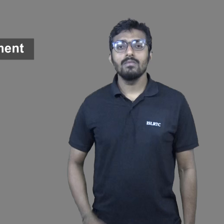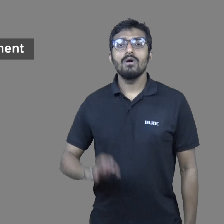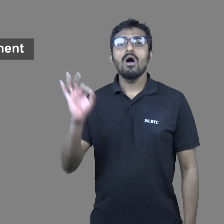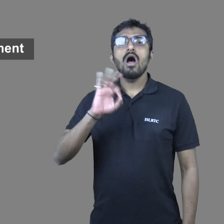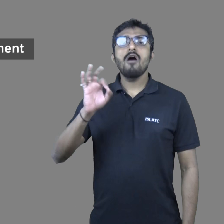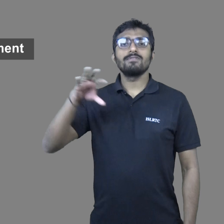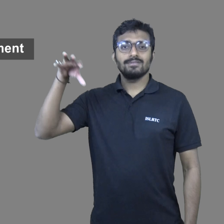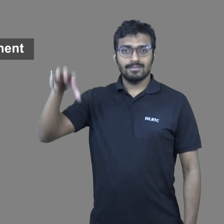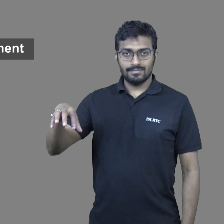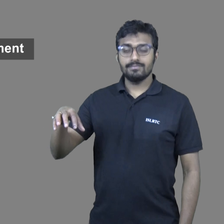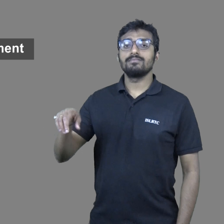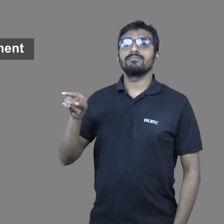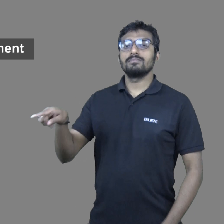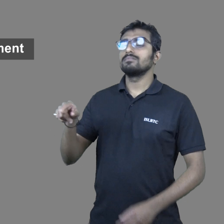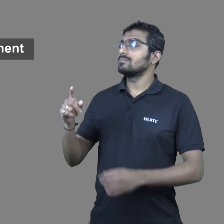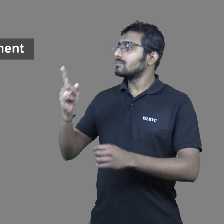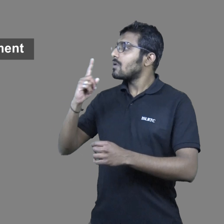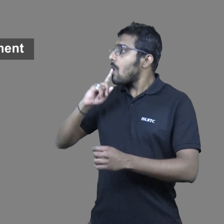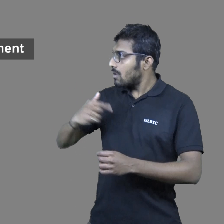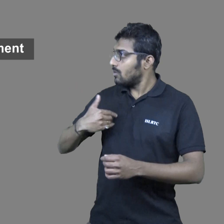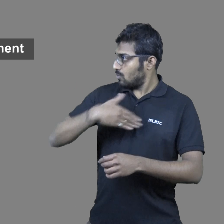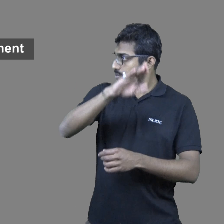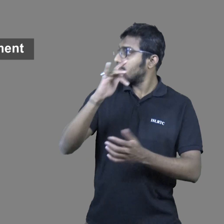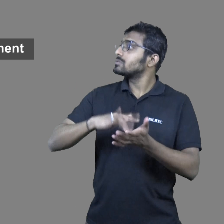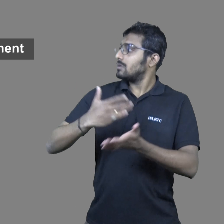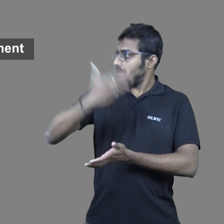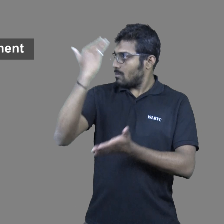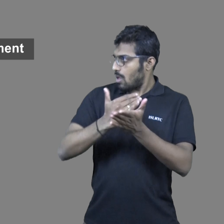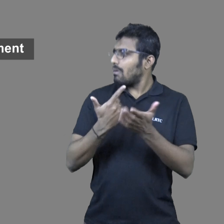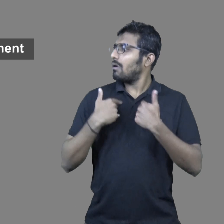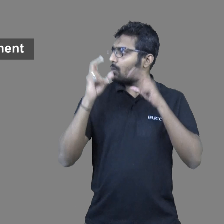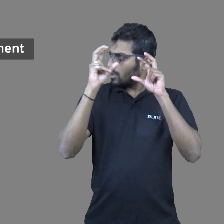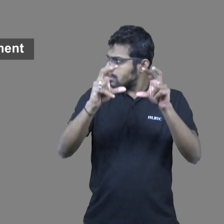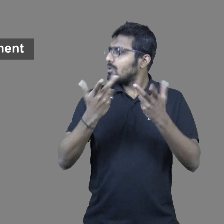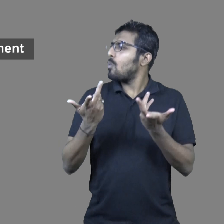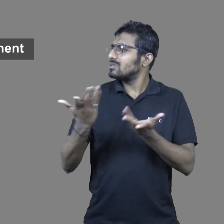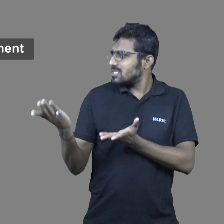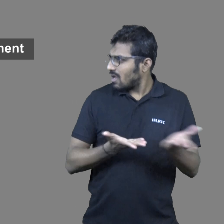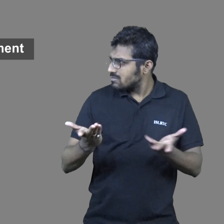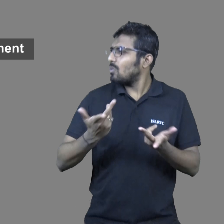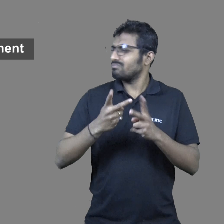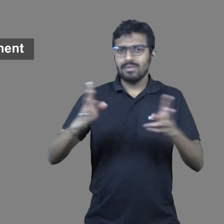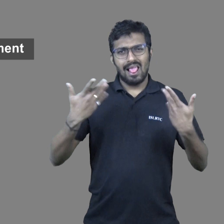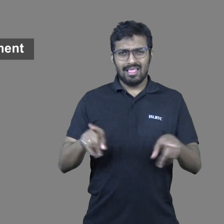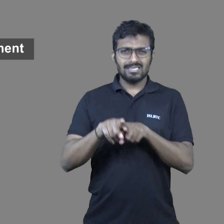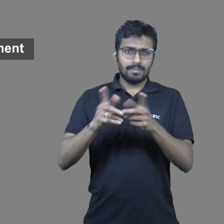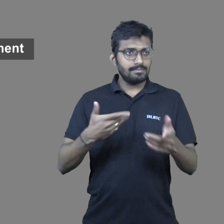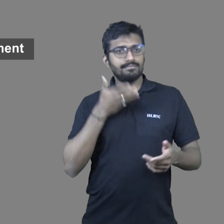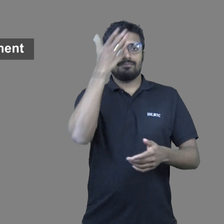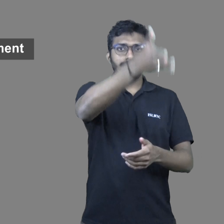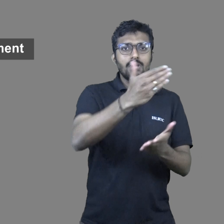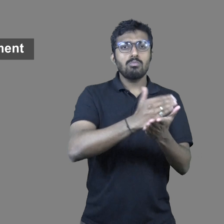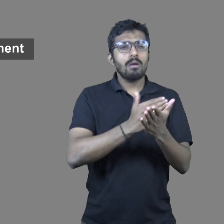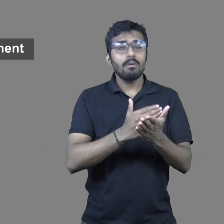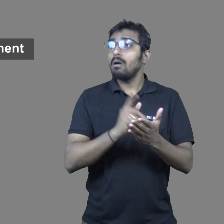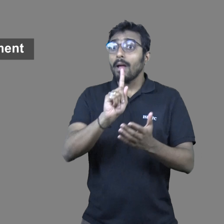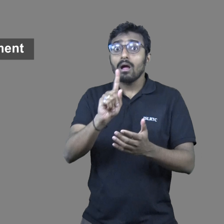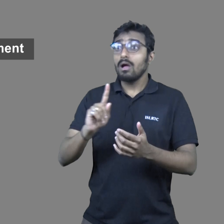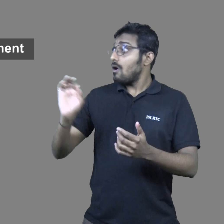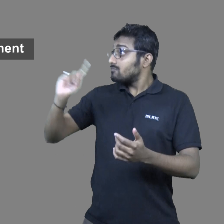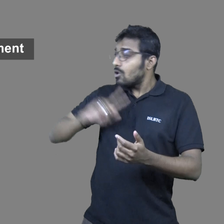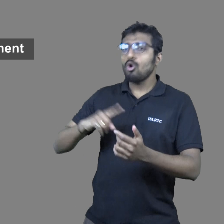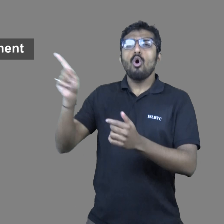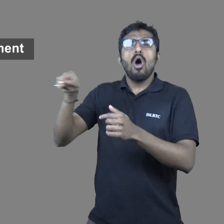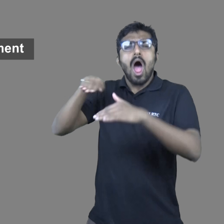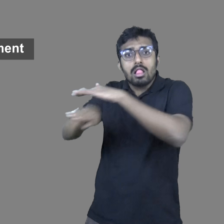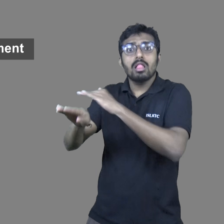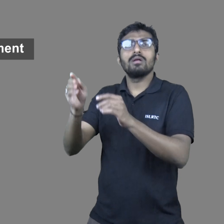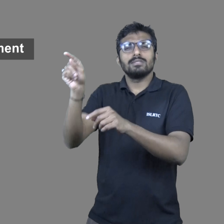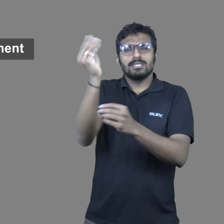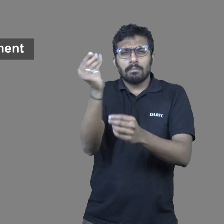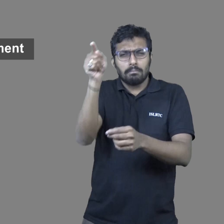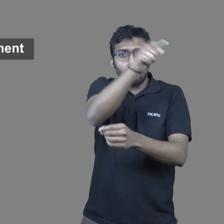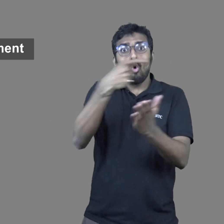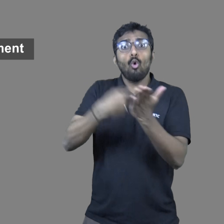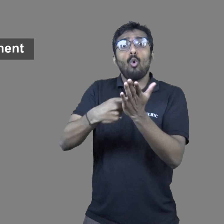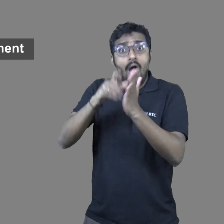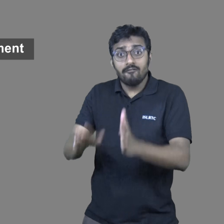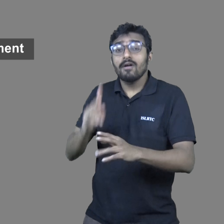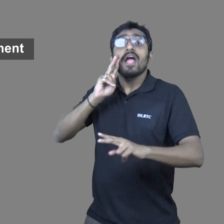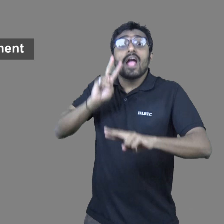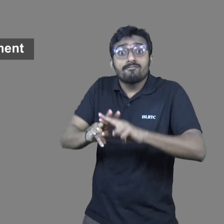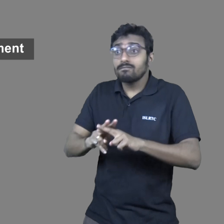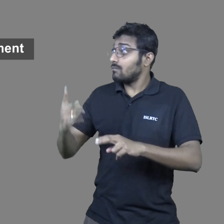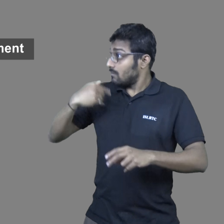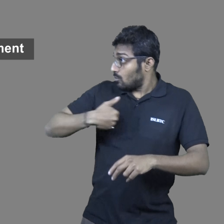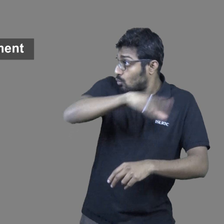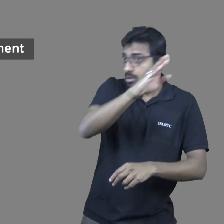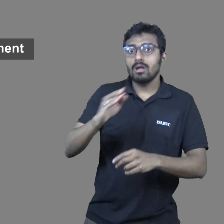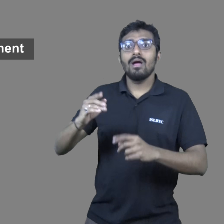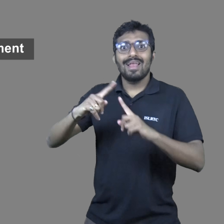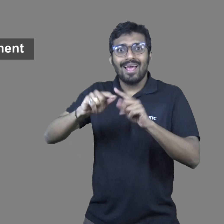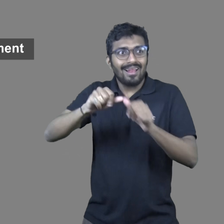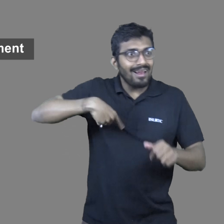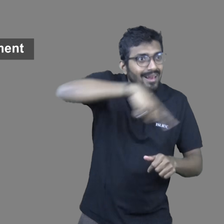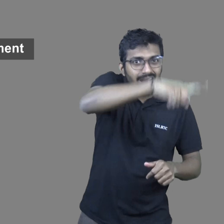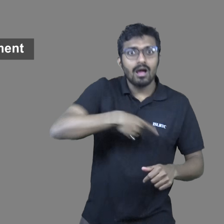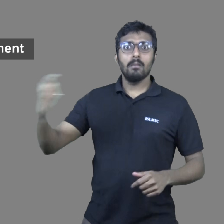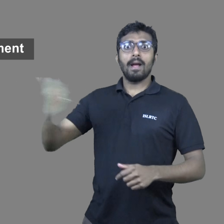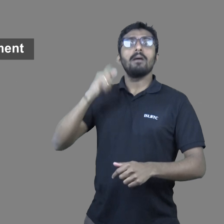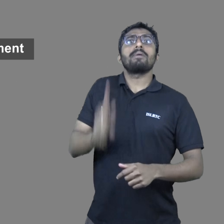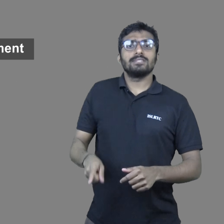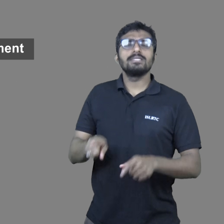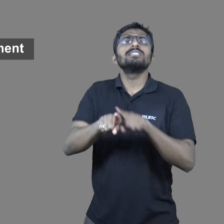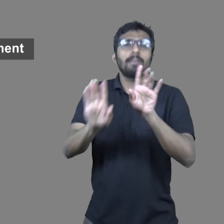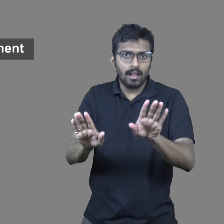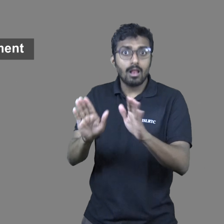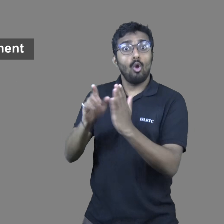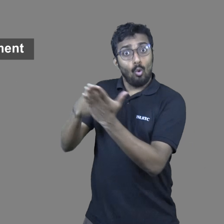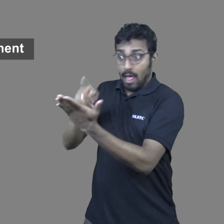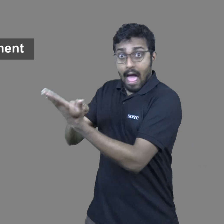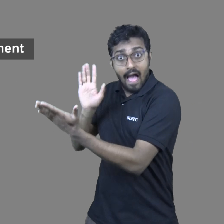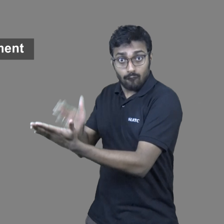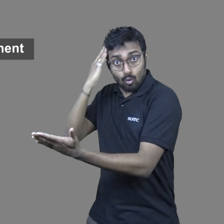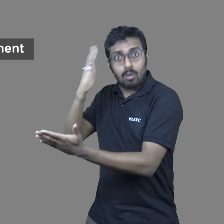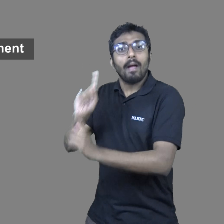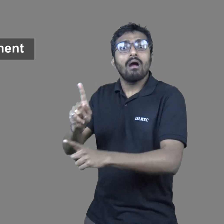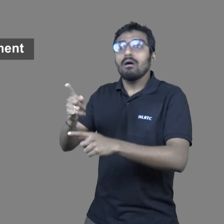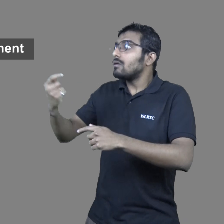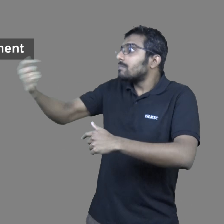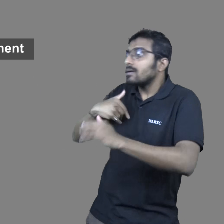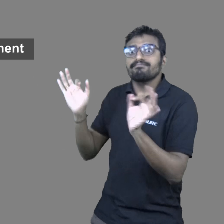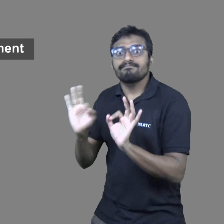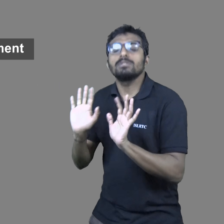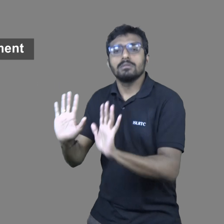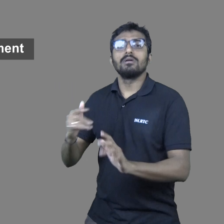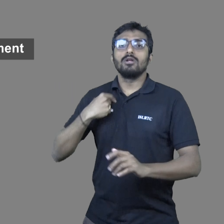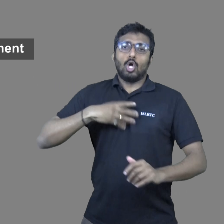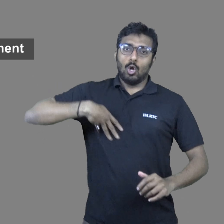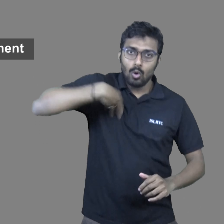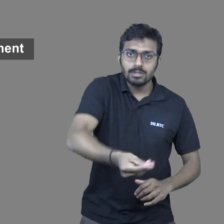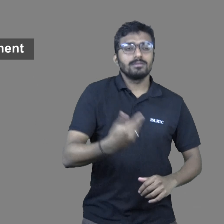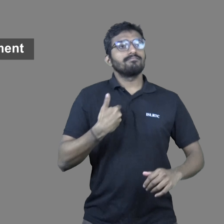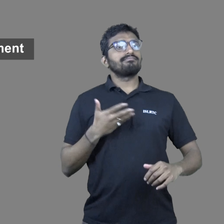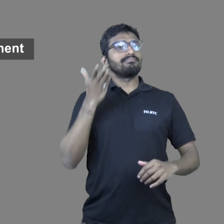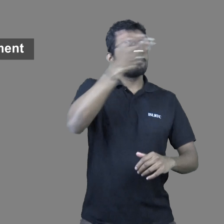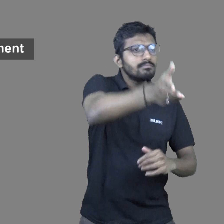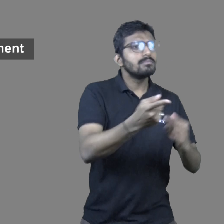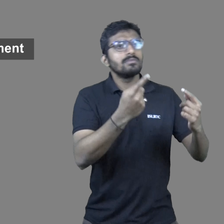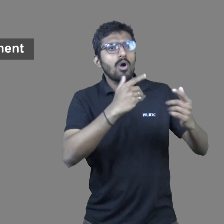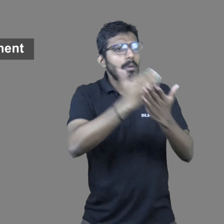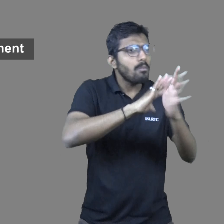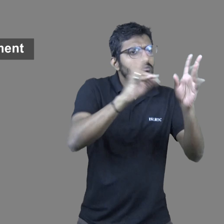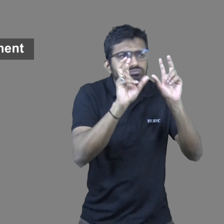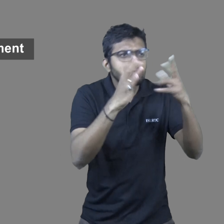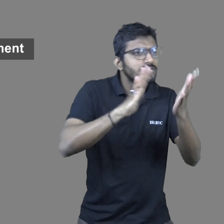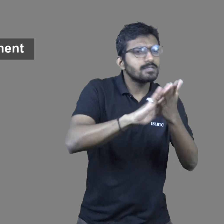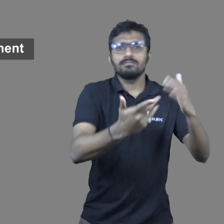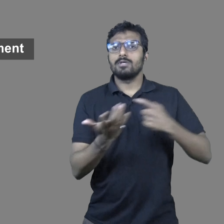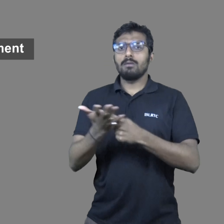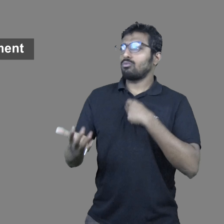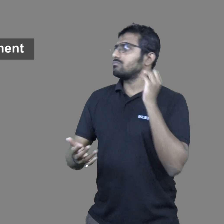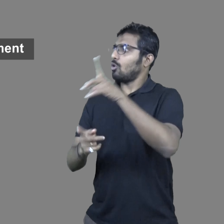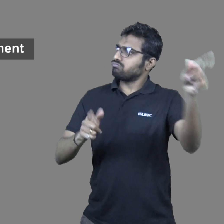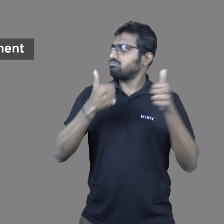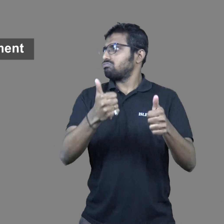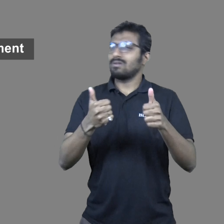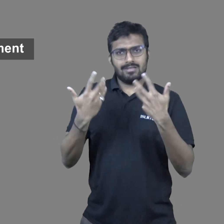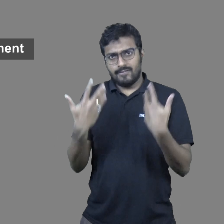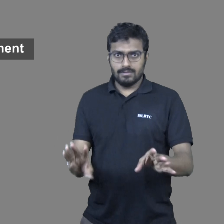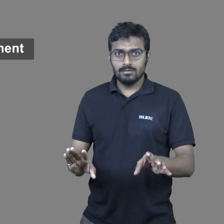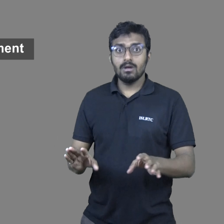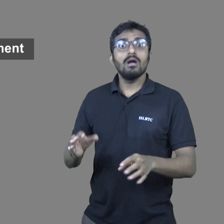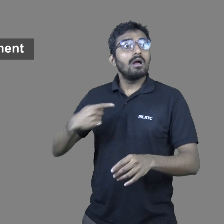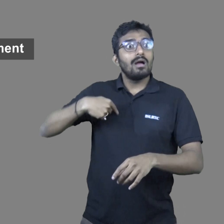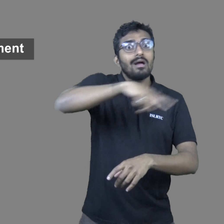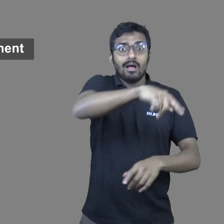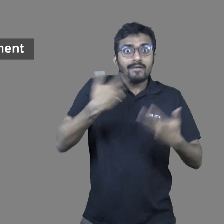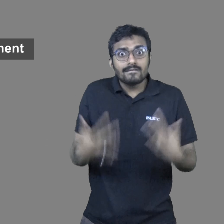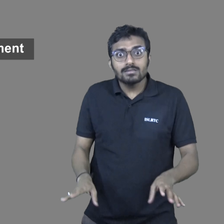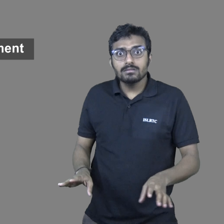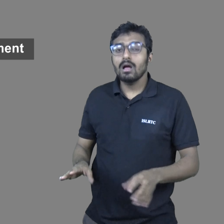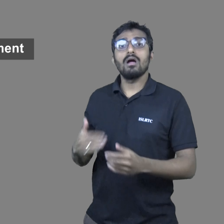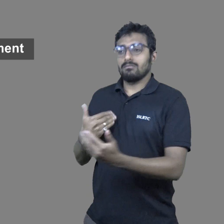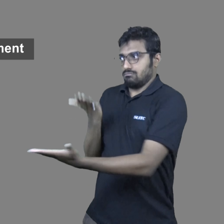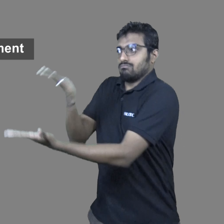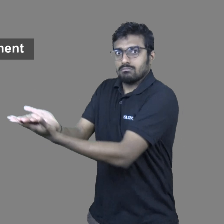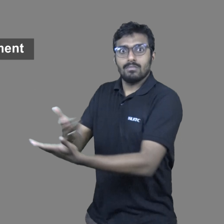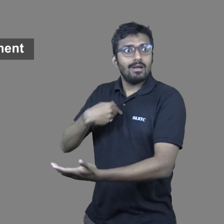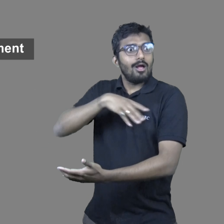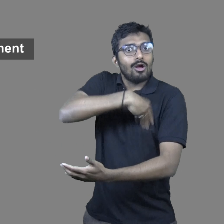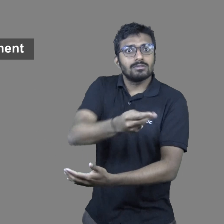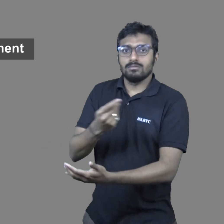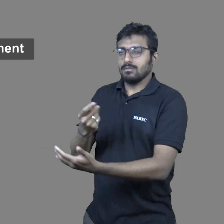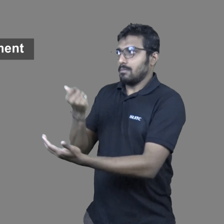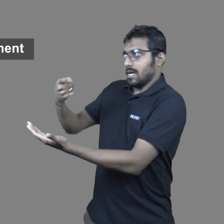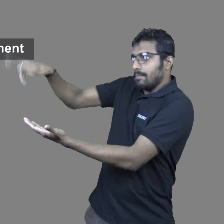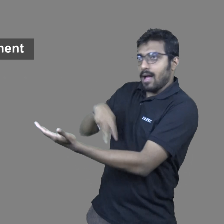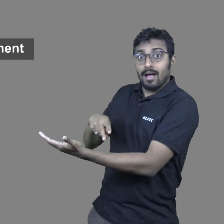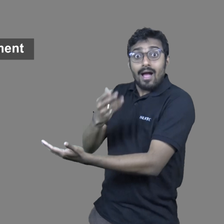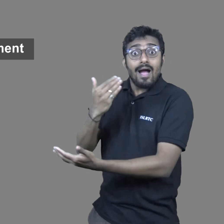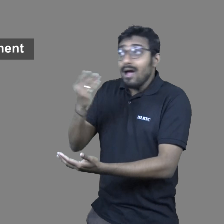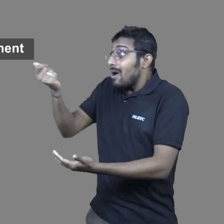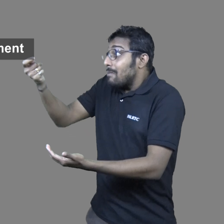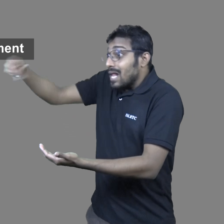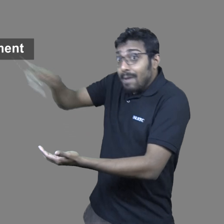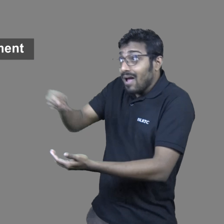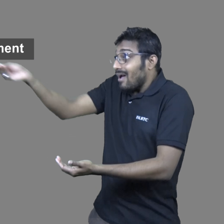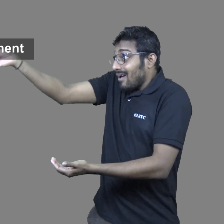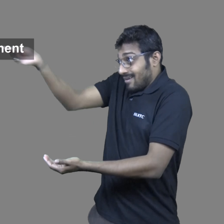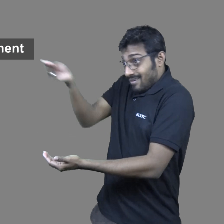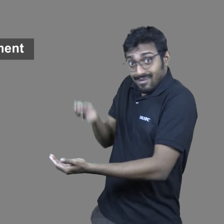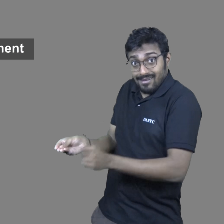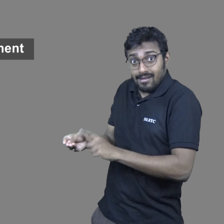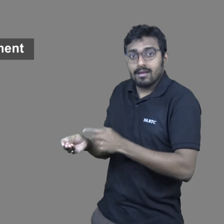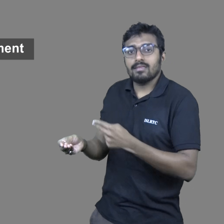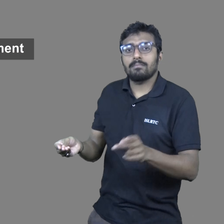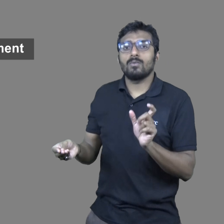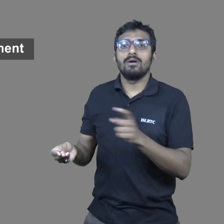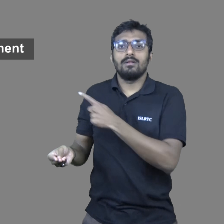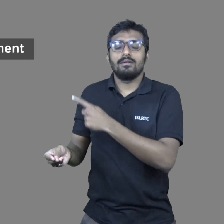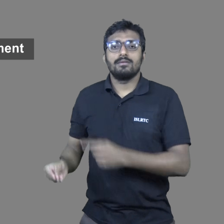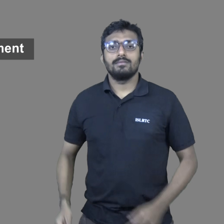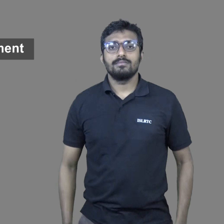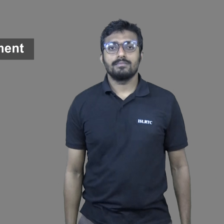Reimbursement